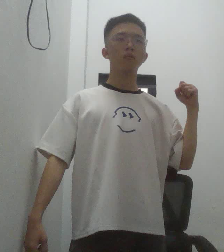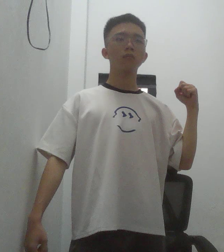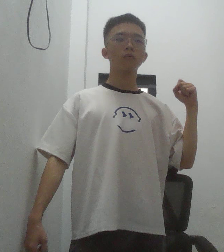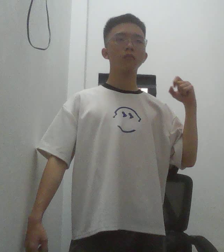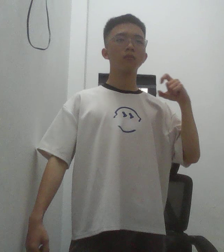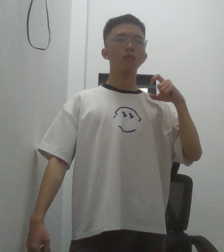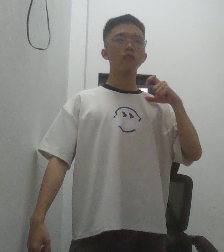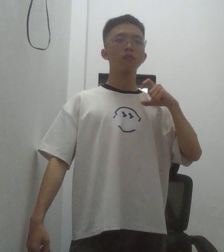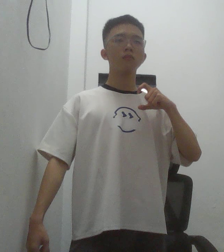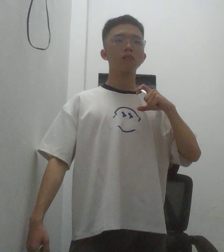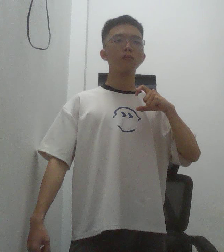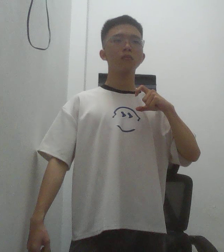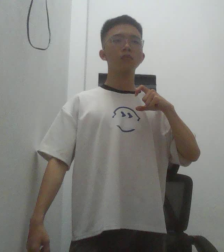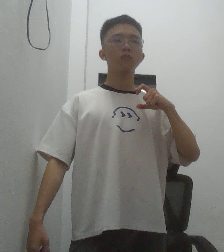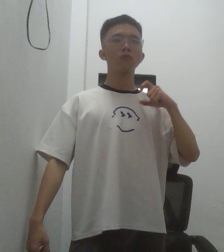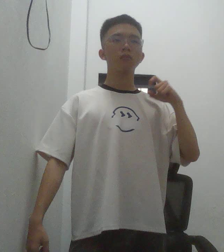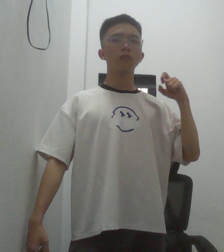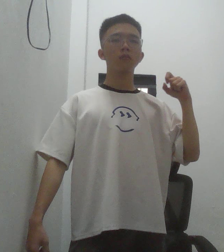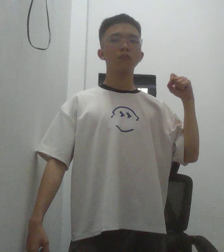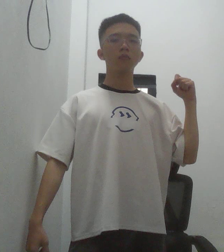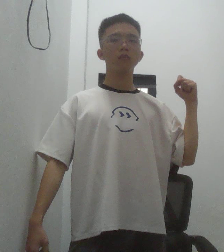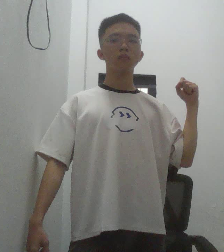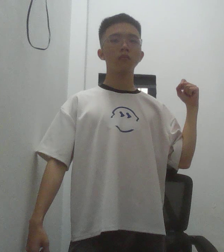giau co